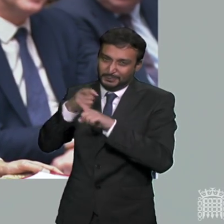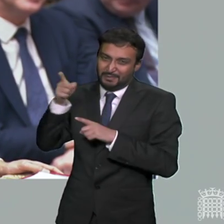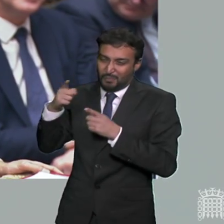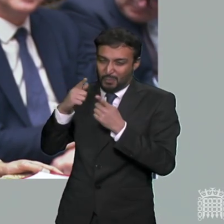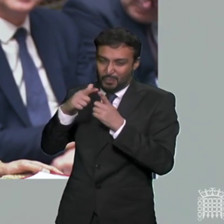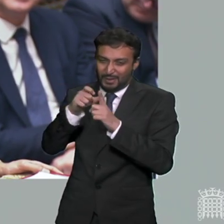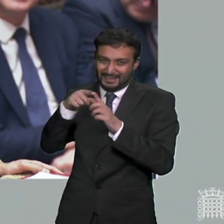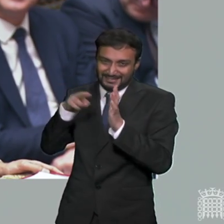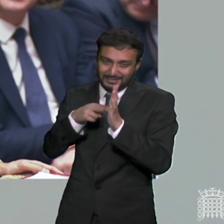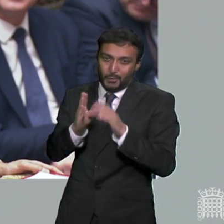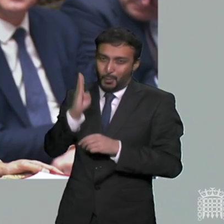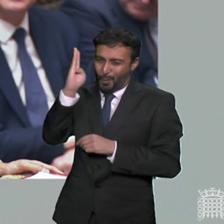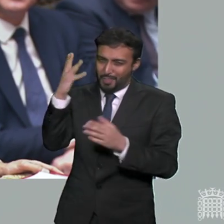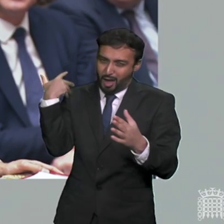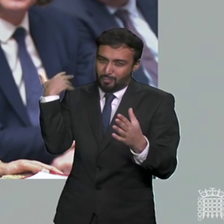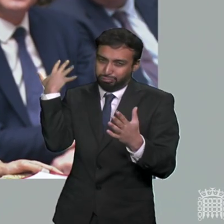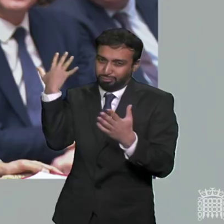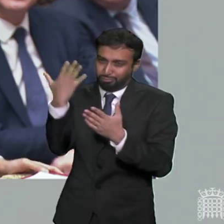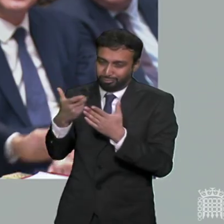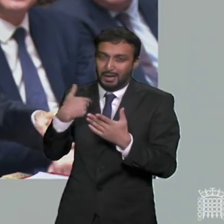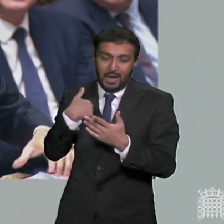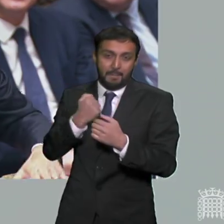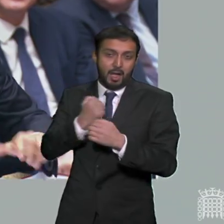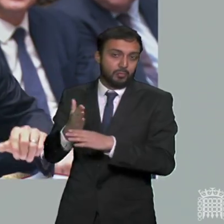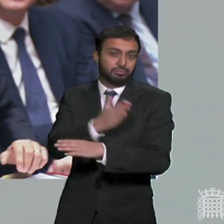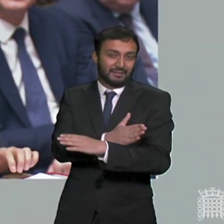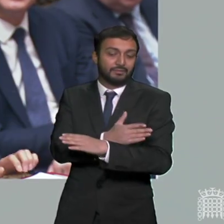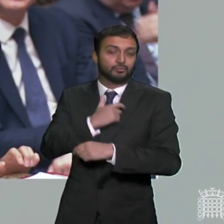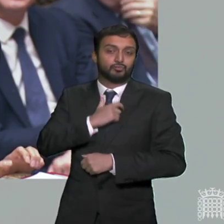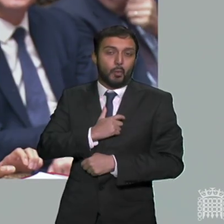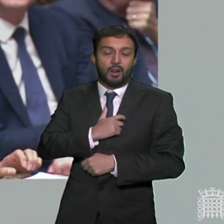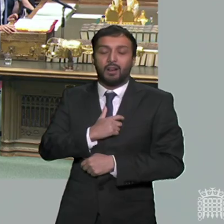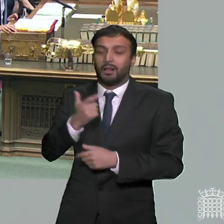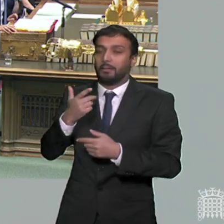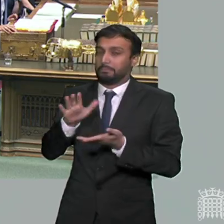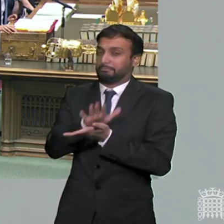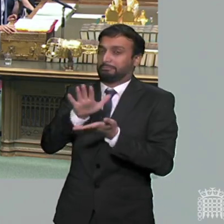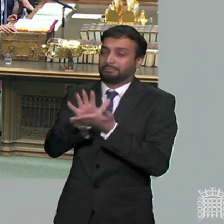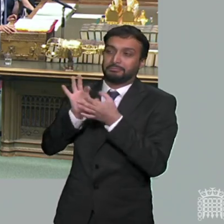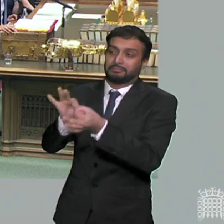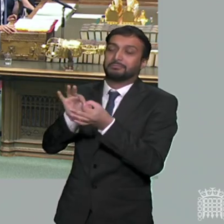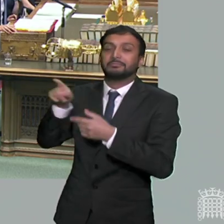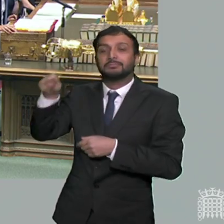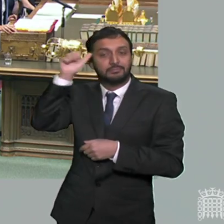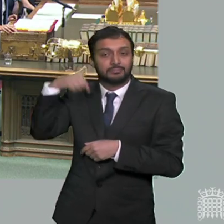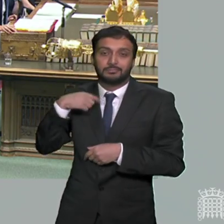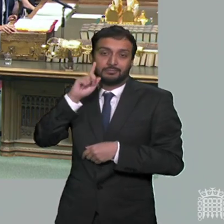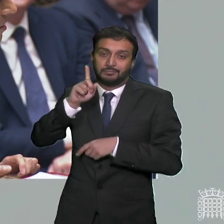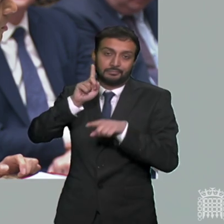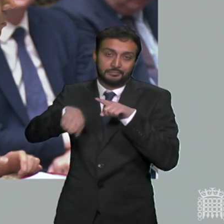I was pleased to work with him in my previous role. He knows I cannot comment on any specific bid, but I know that the Secretary of State will be making those decisions